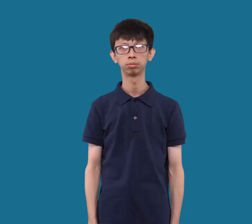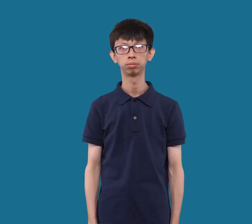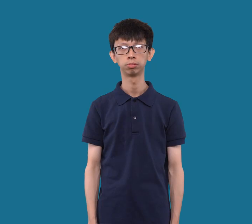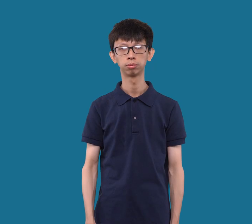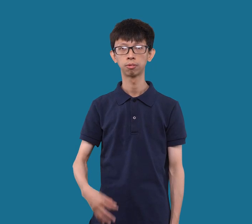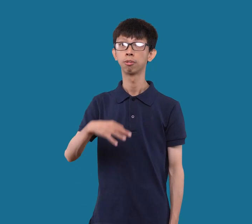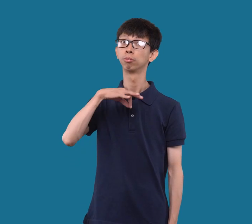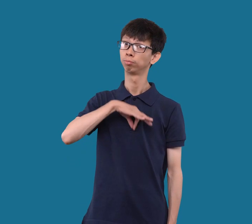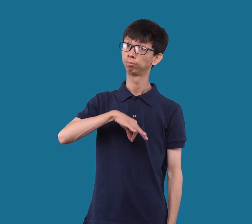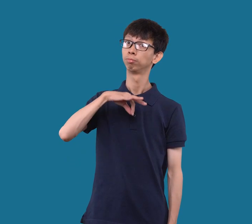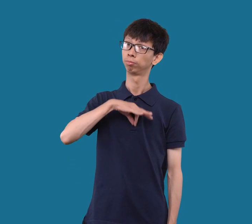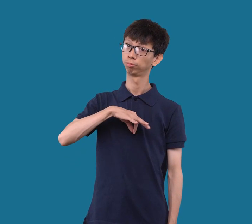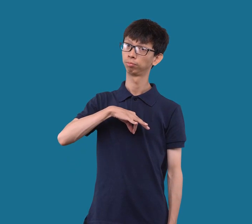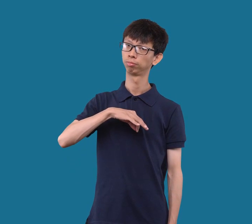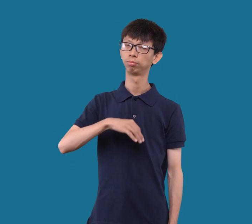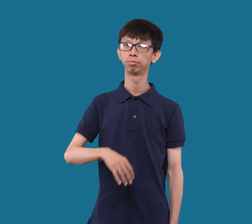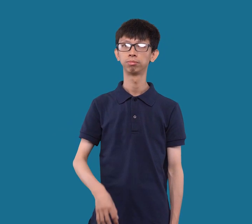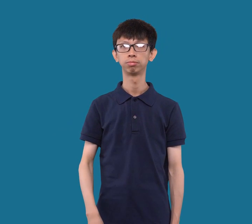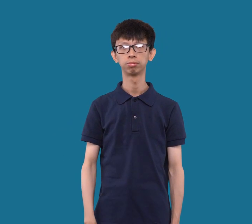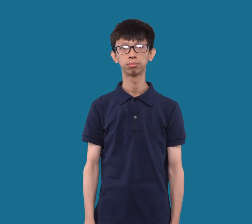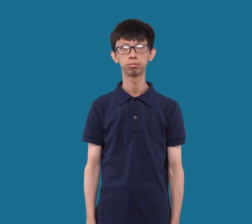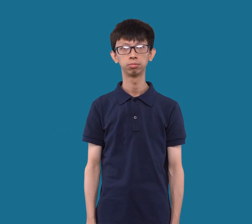có ích